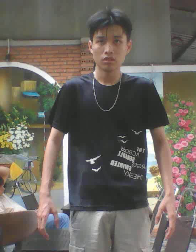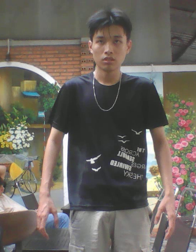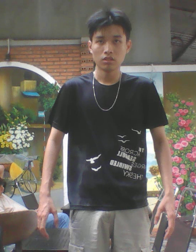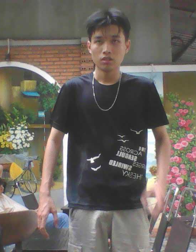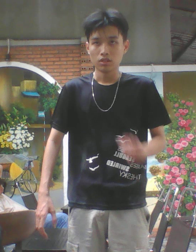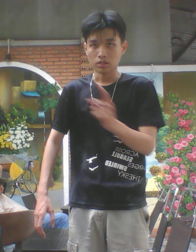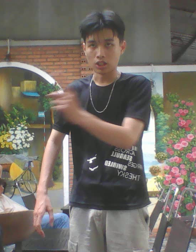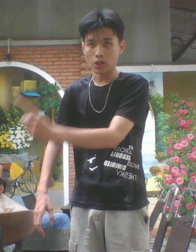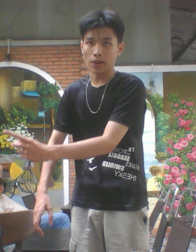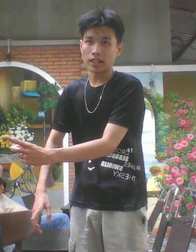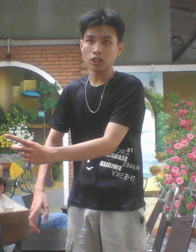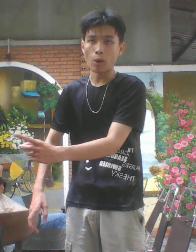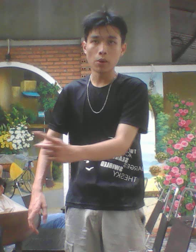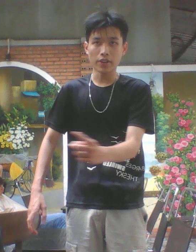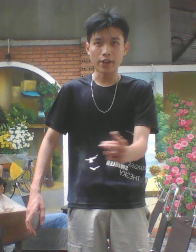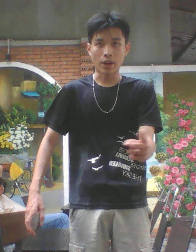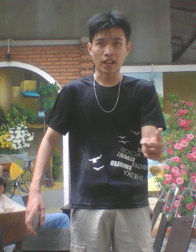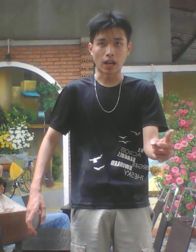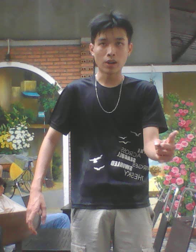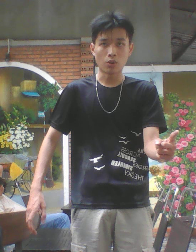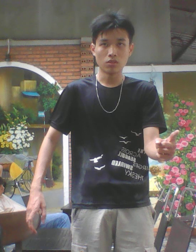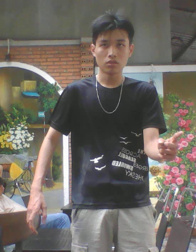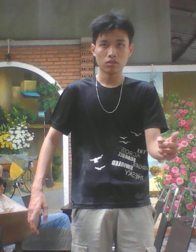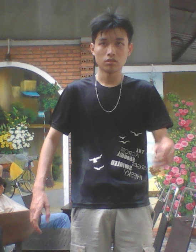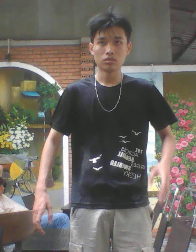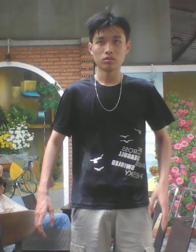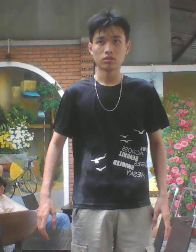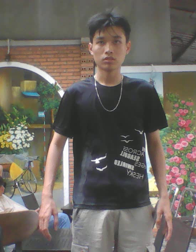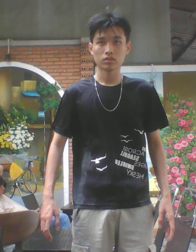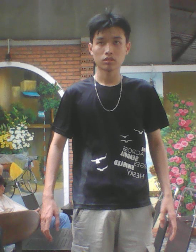cac ban